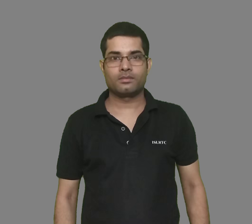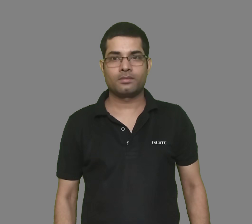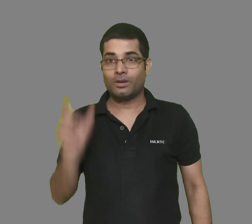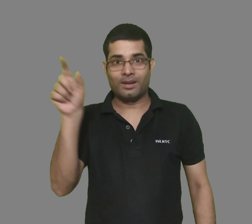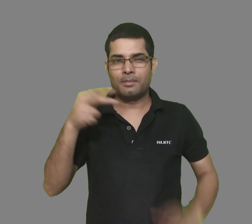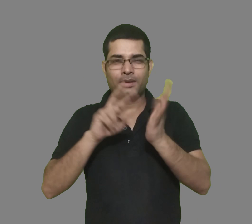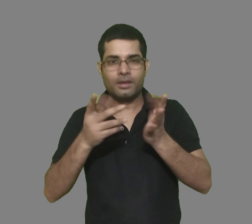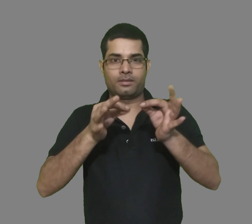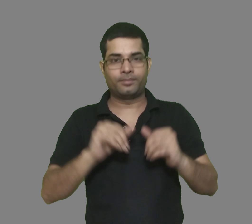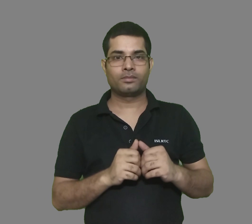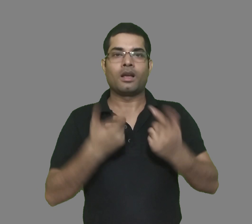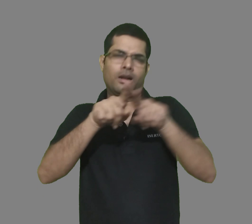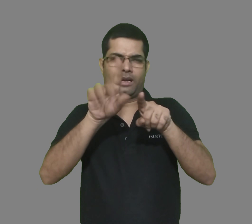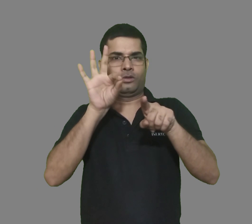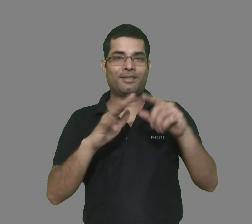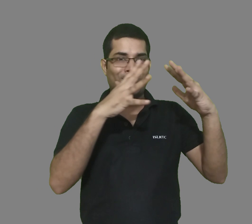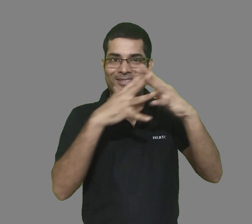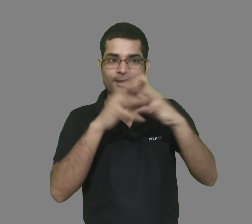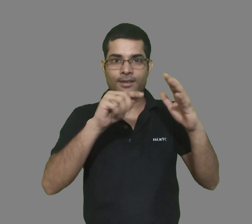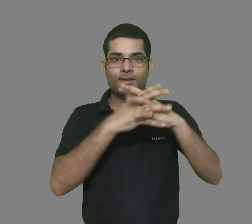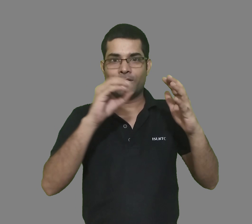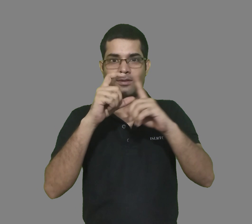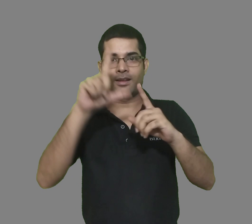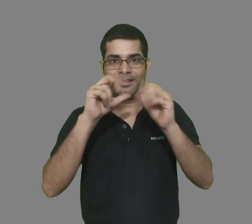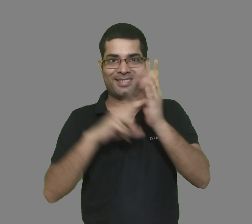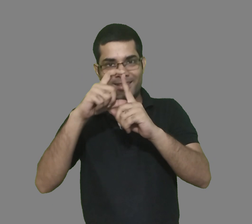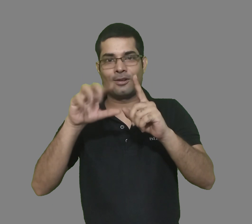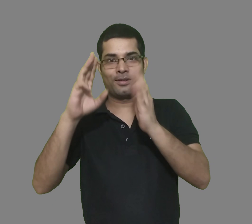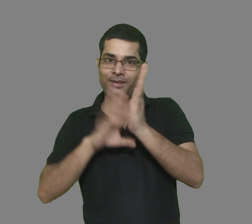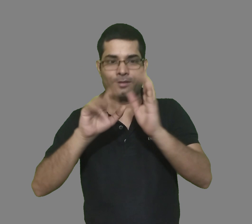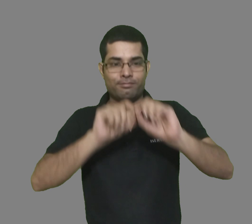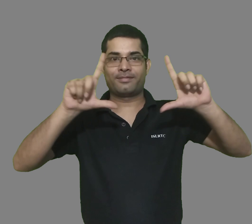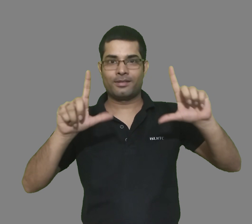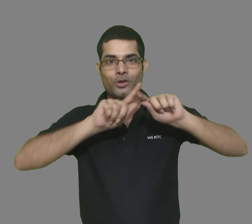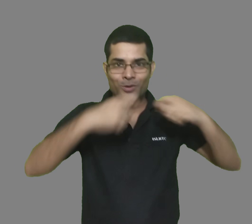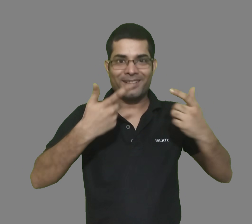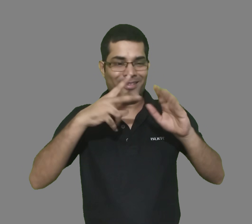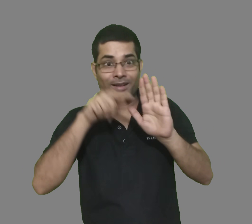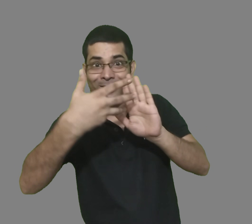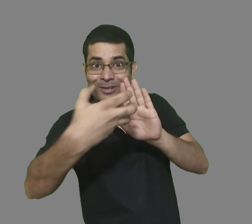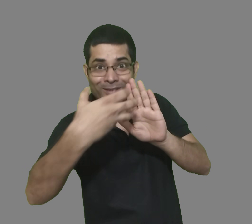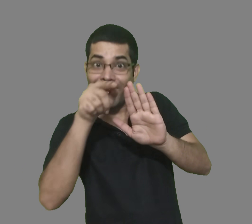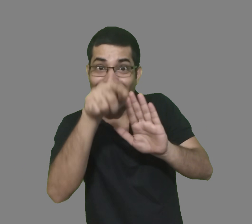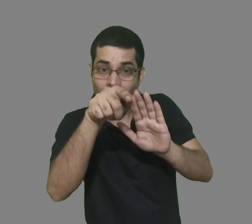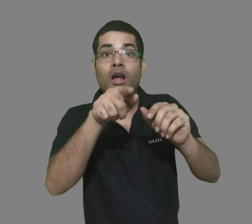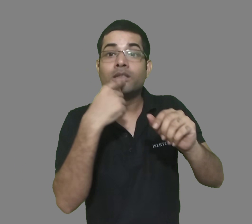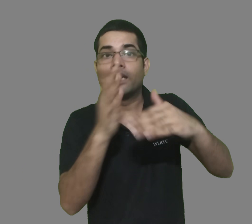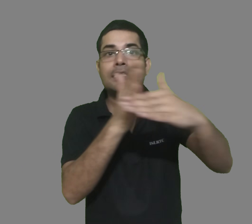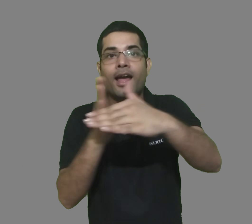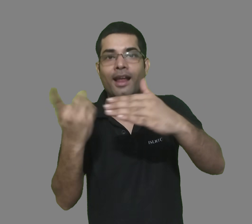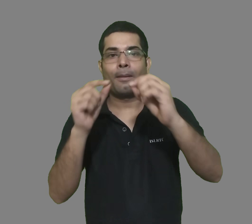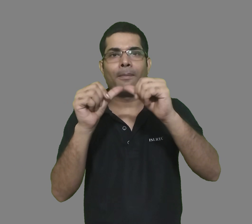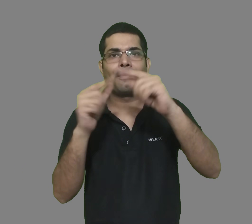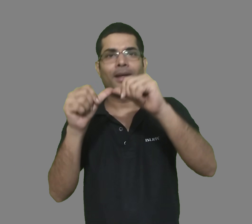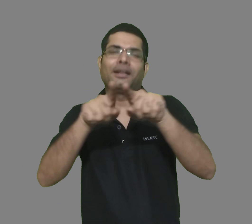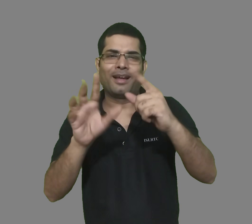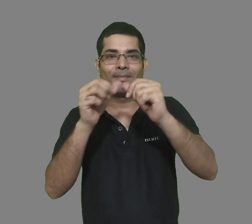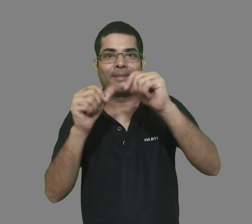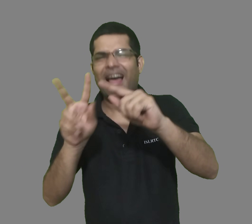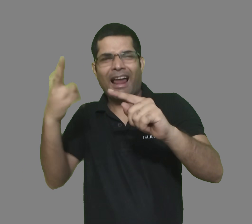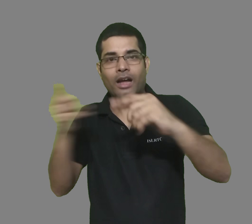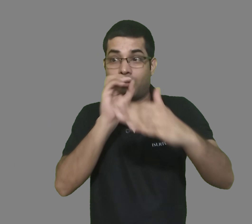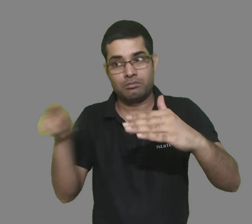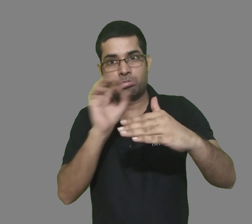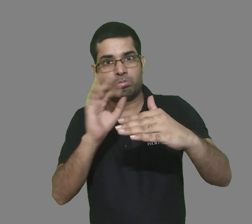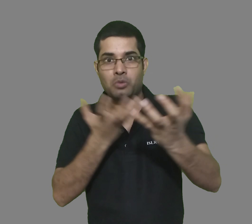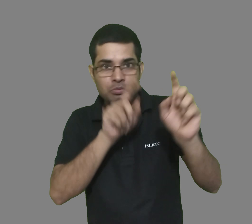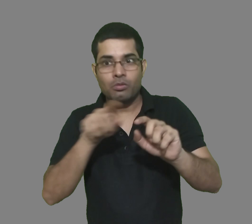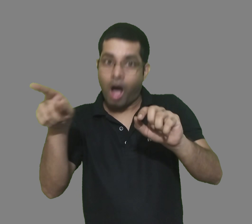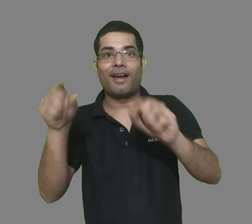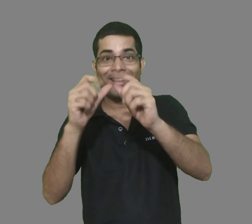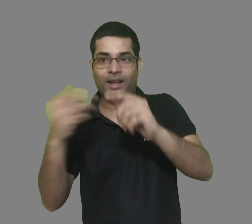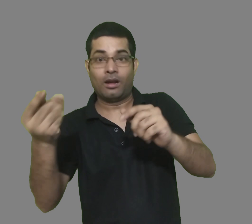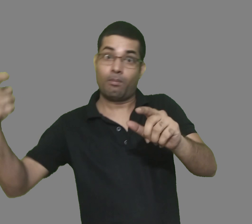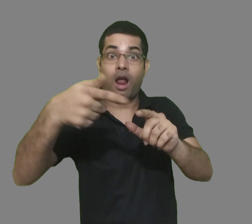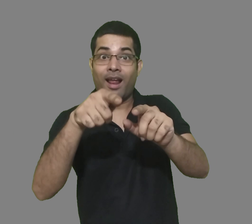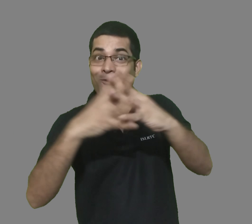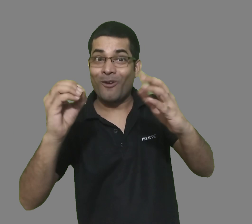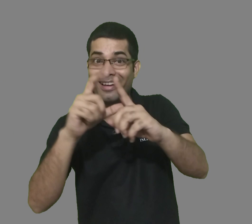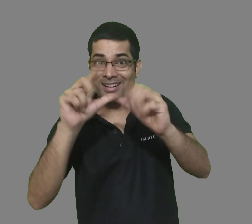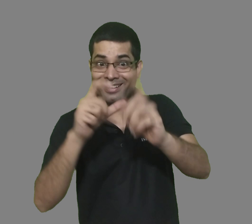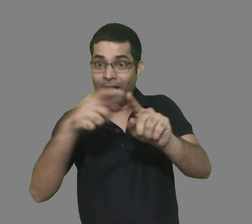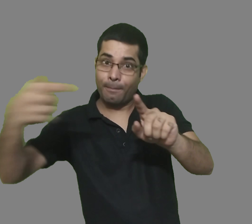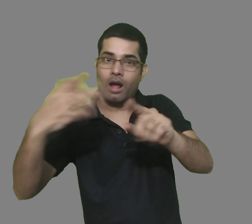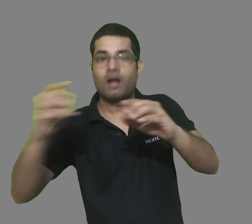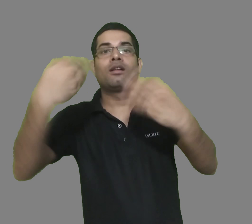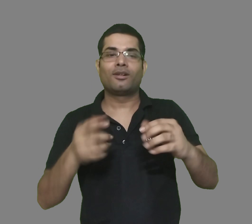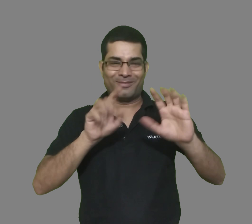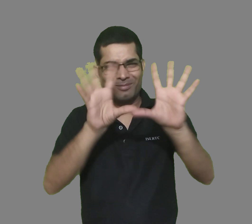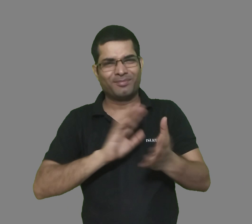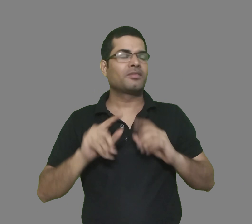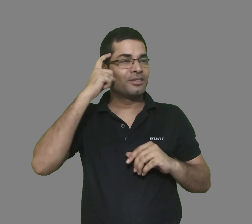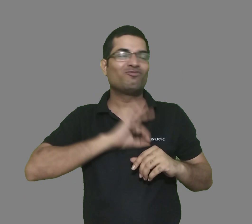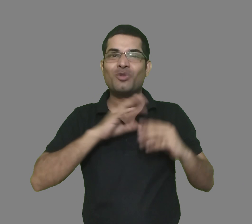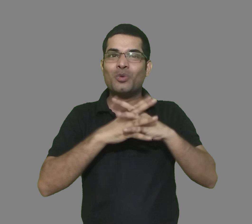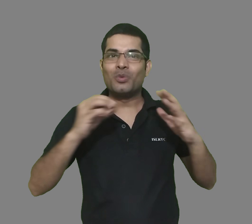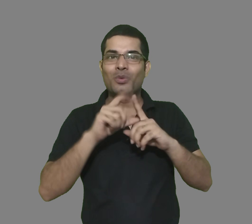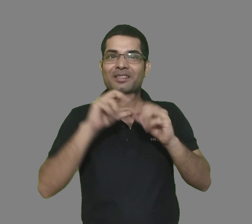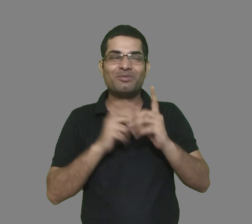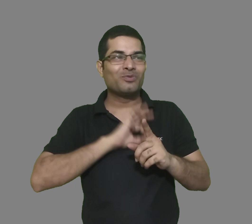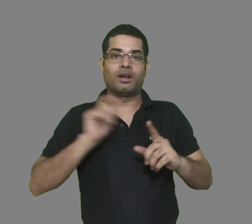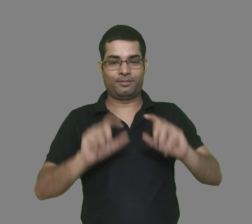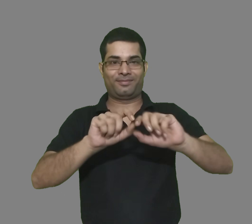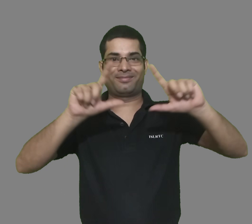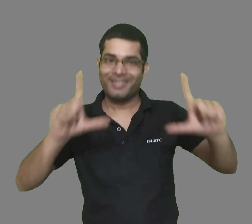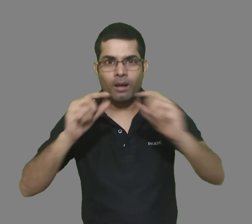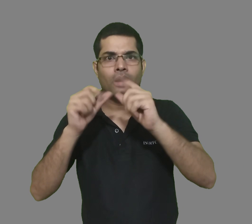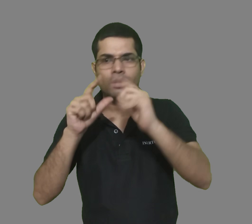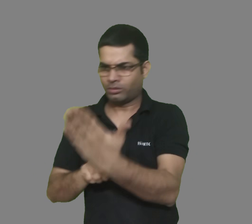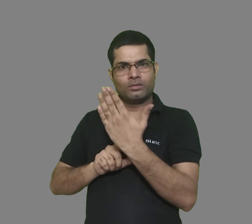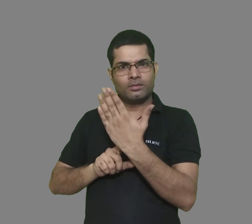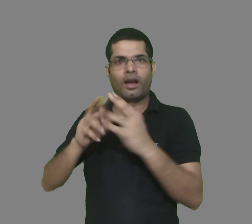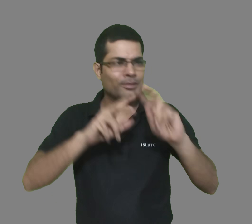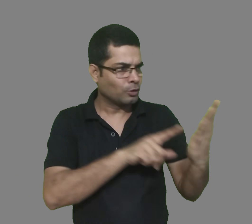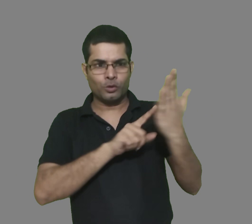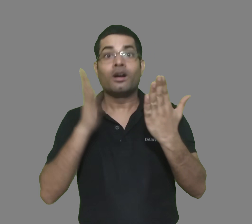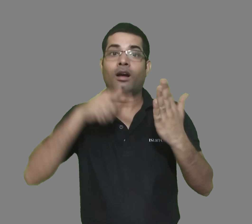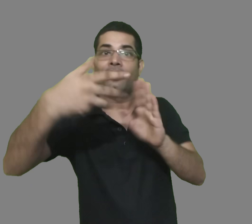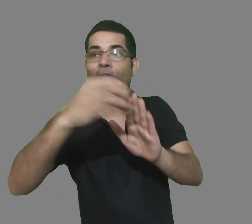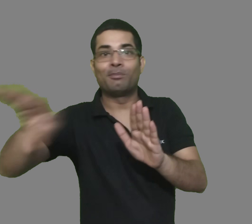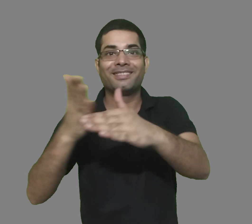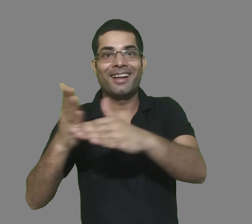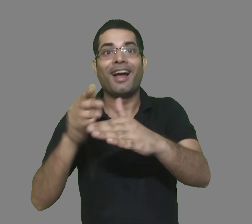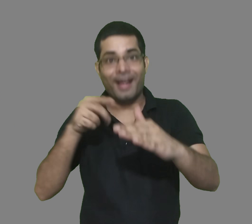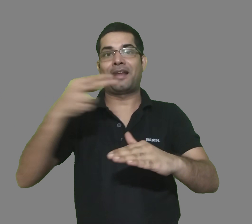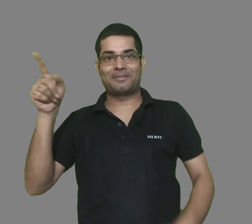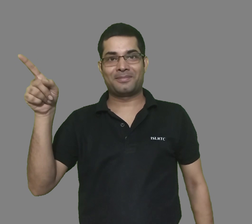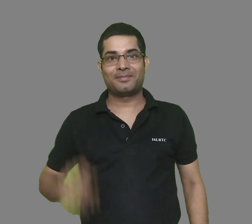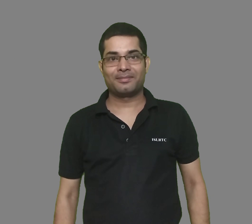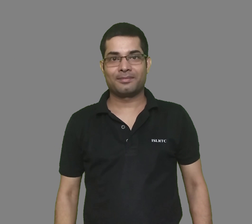Second Party Cookies